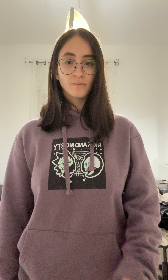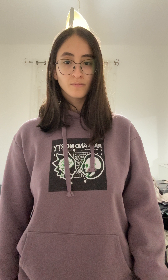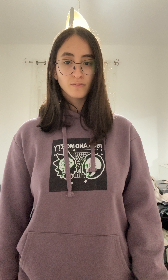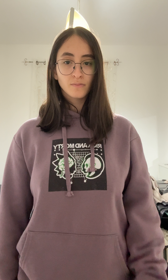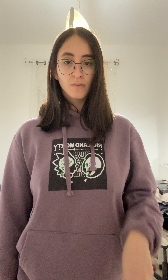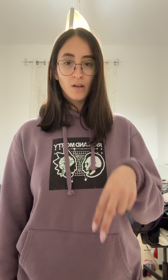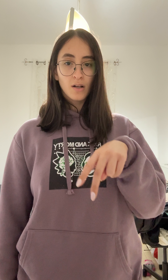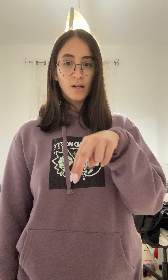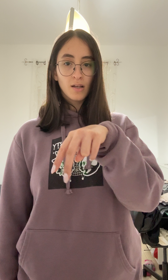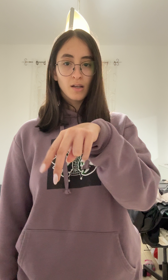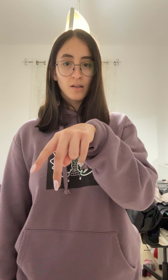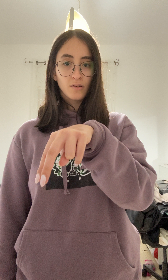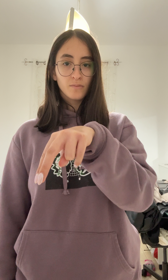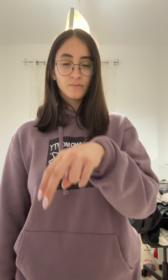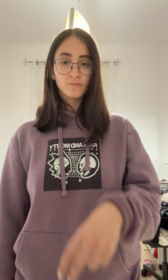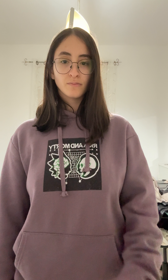ללכת